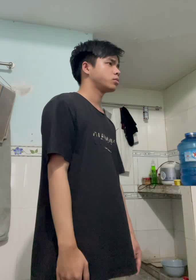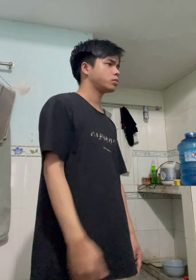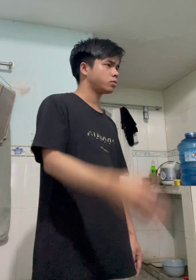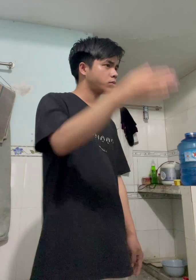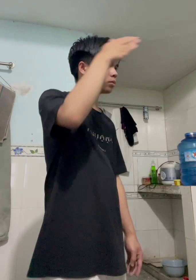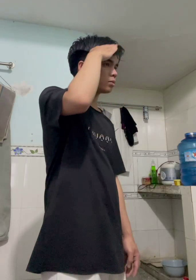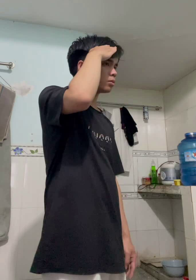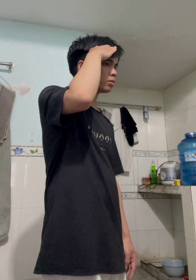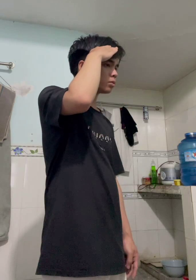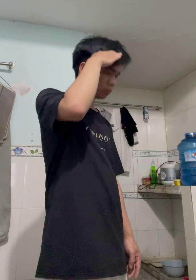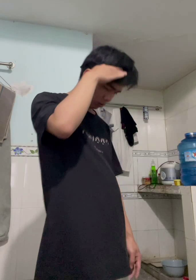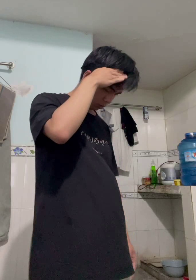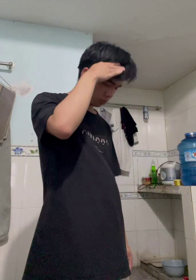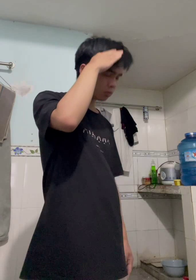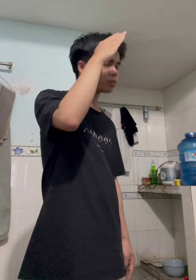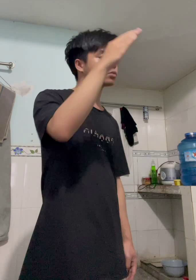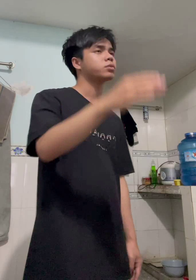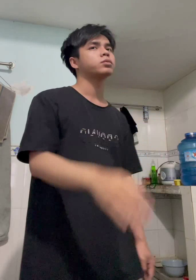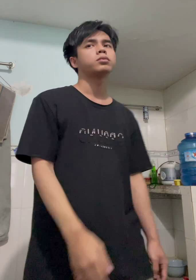biet